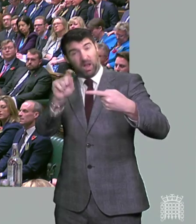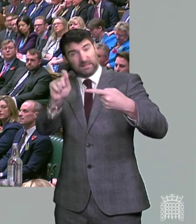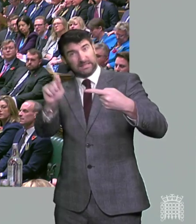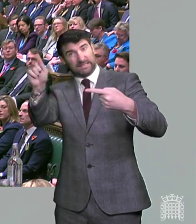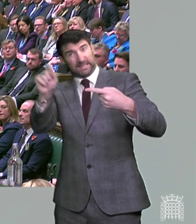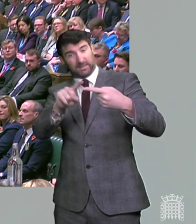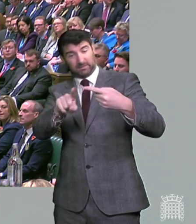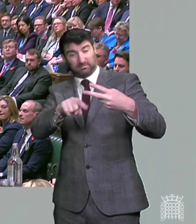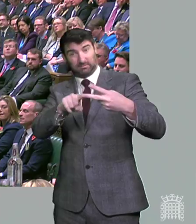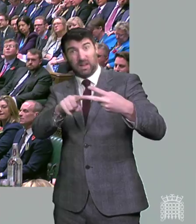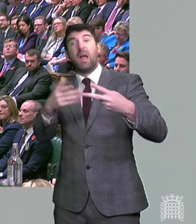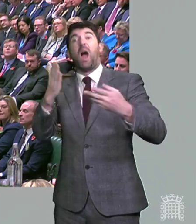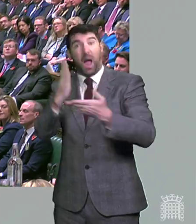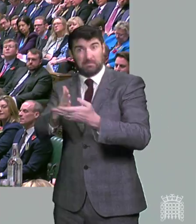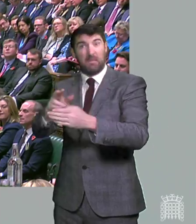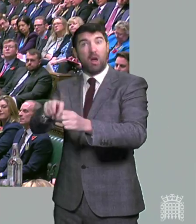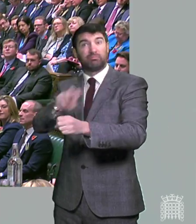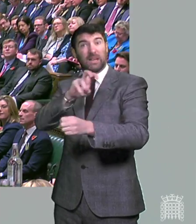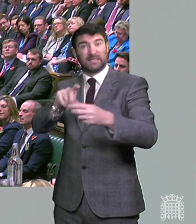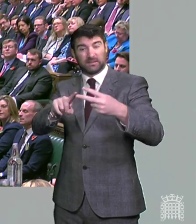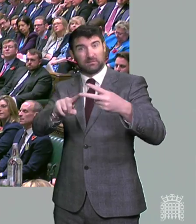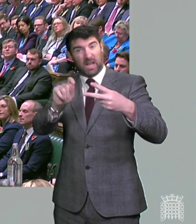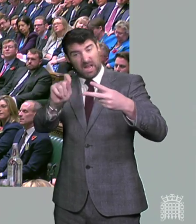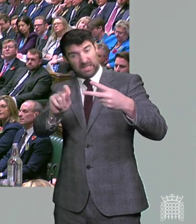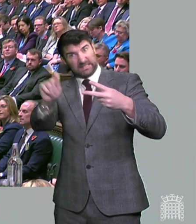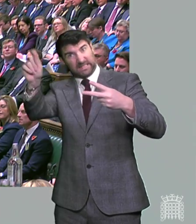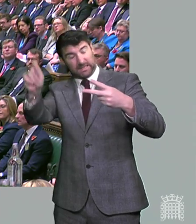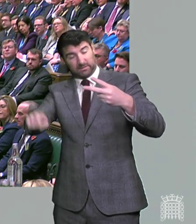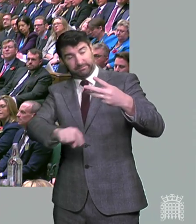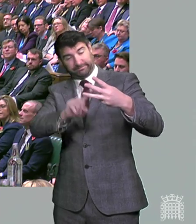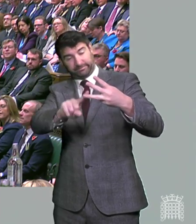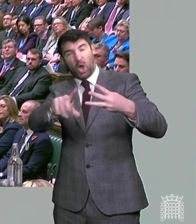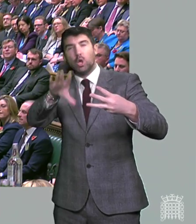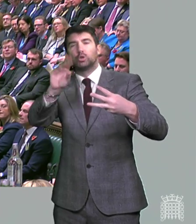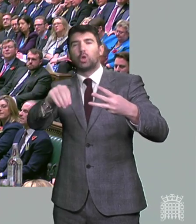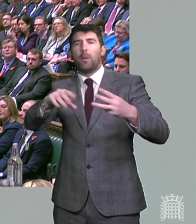We delivered Brexit. We ended the free movement of people.